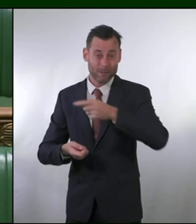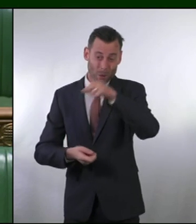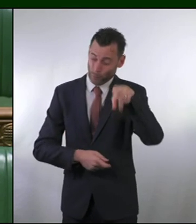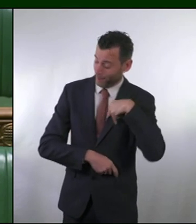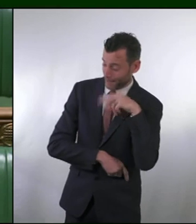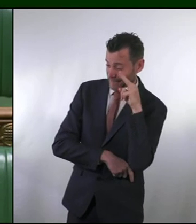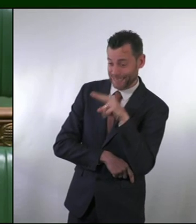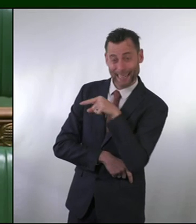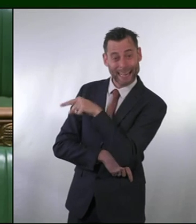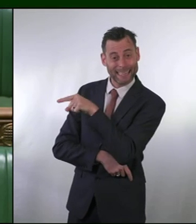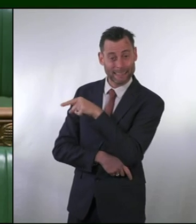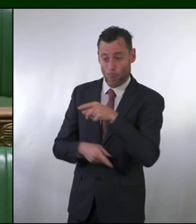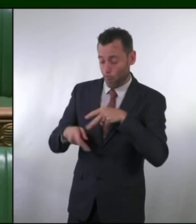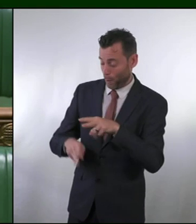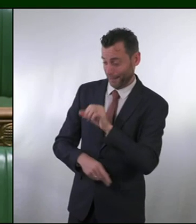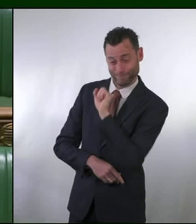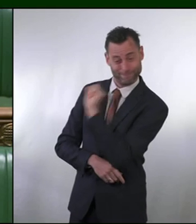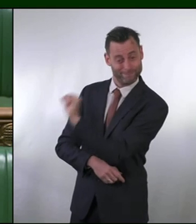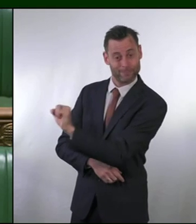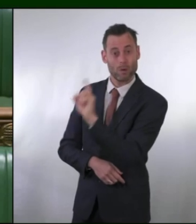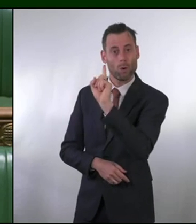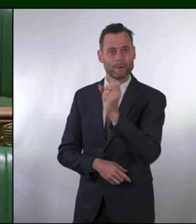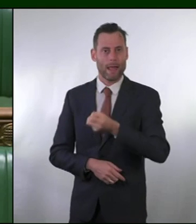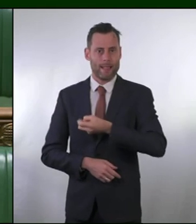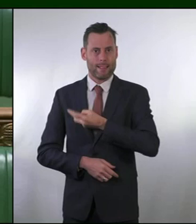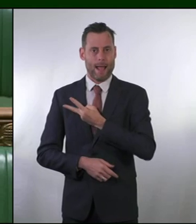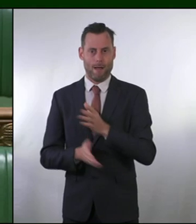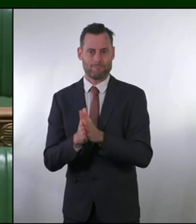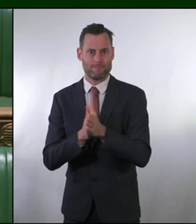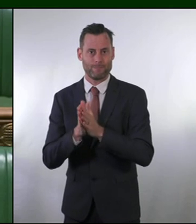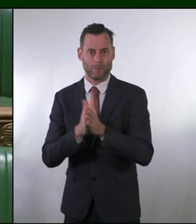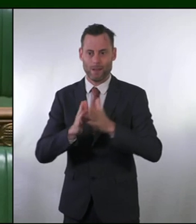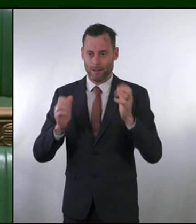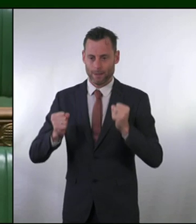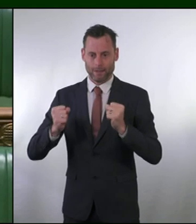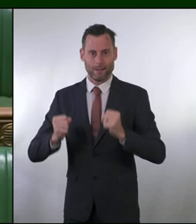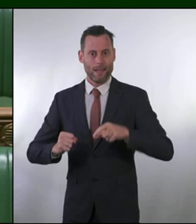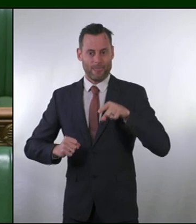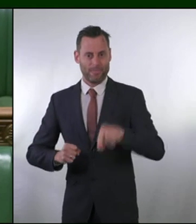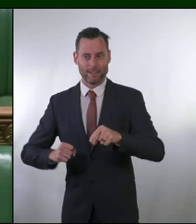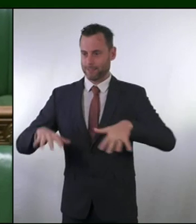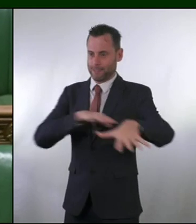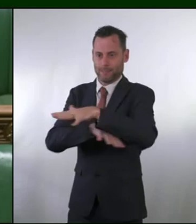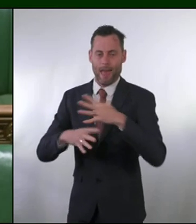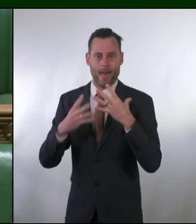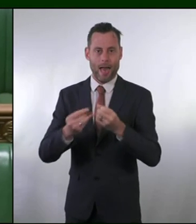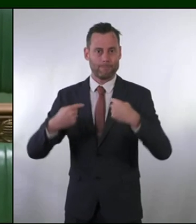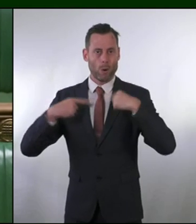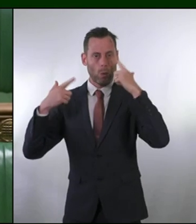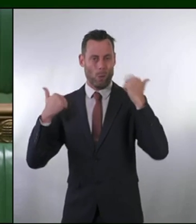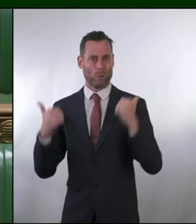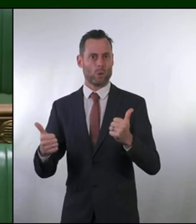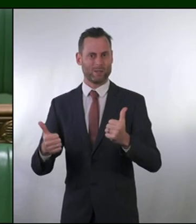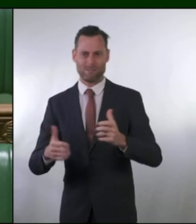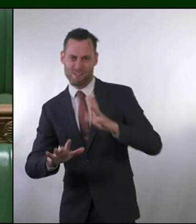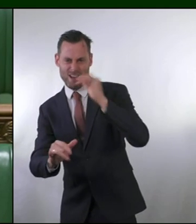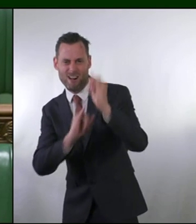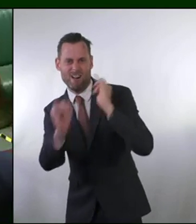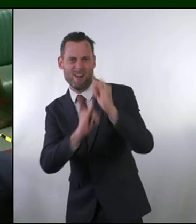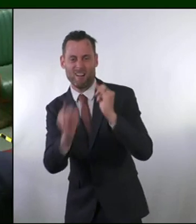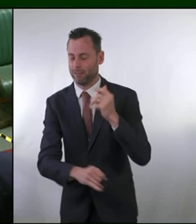Labour have said it themselves. They see this as a “good crisis” for the Labour party and one they wish to exploit.